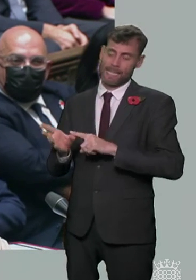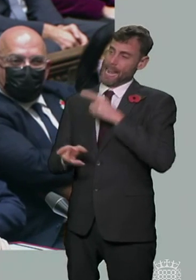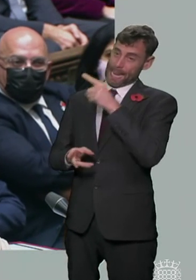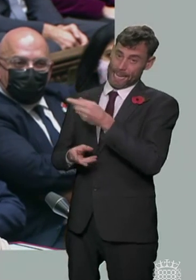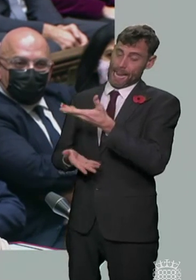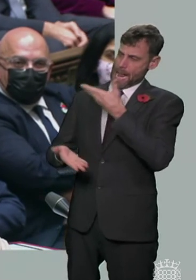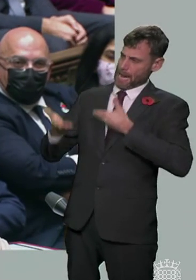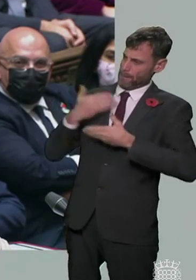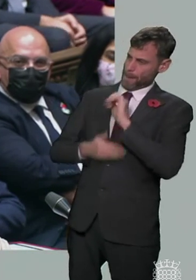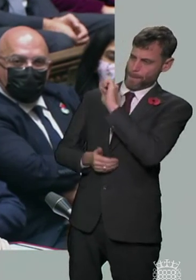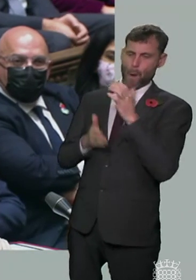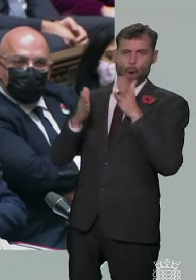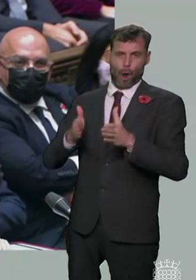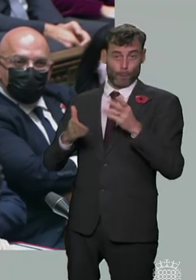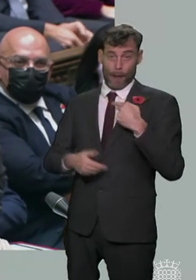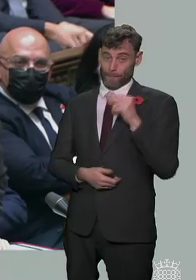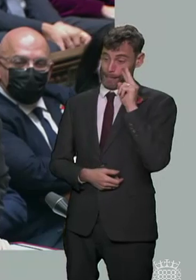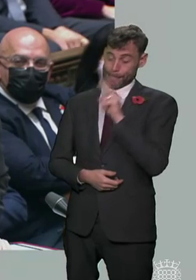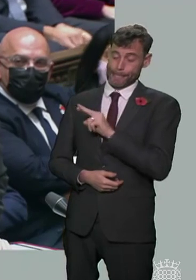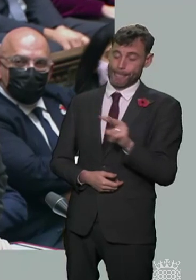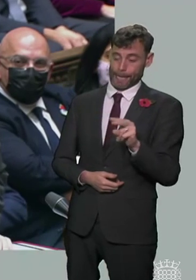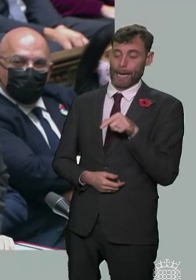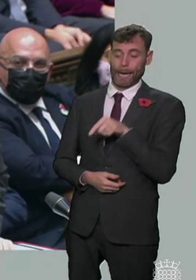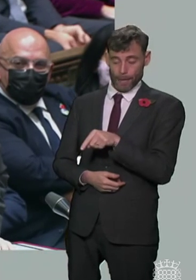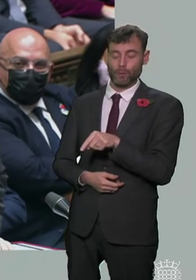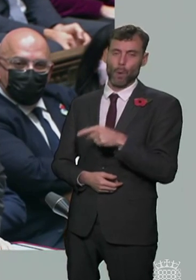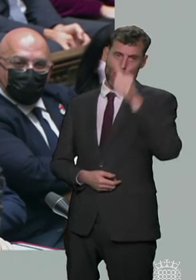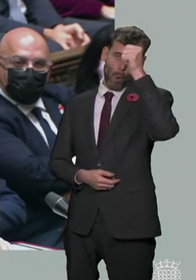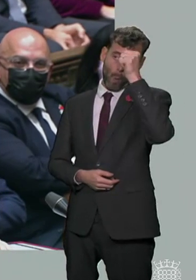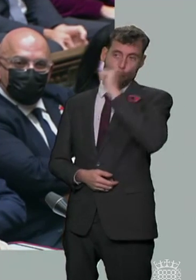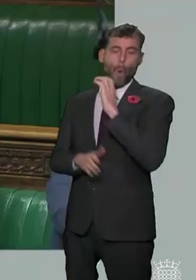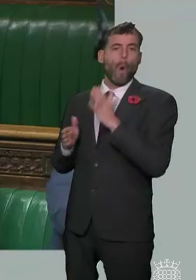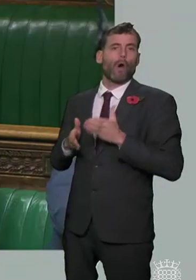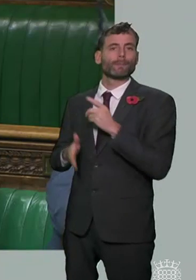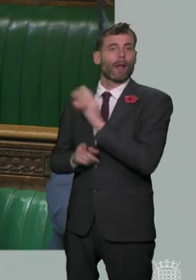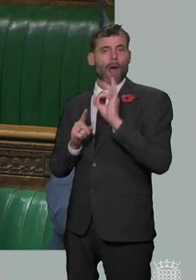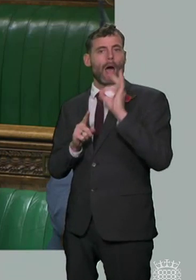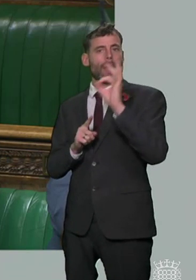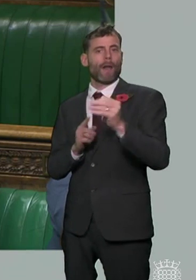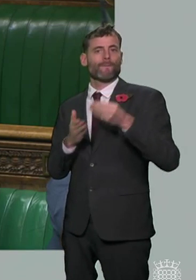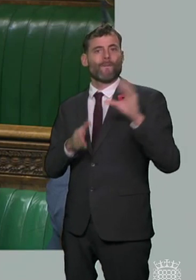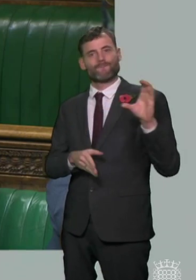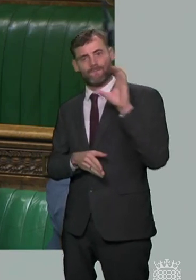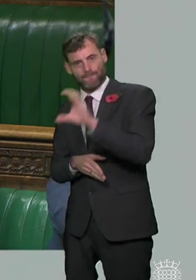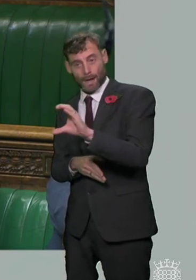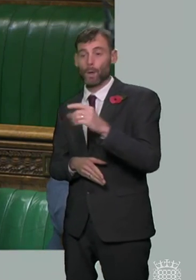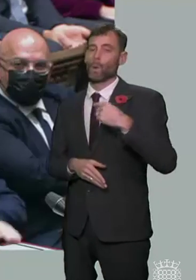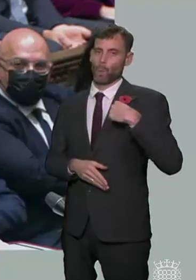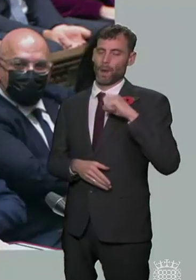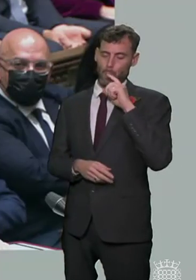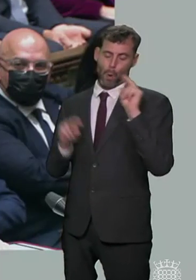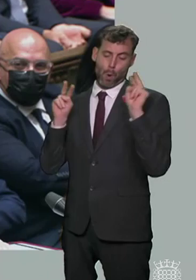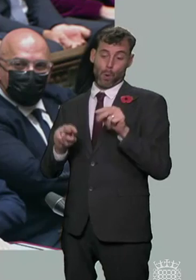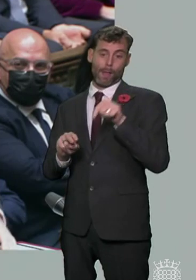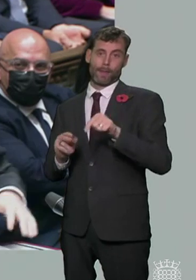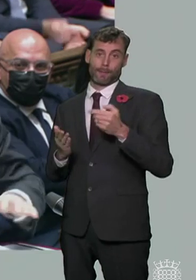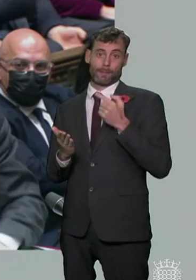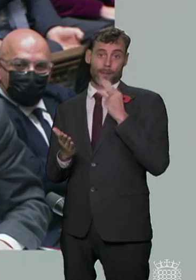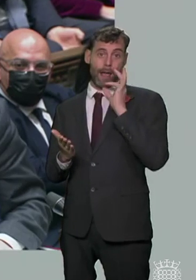I can tell him that the application is in from the hospital in his constituency and that it is under consideration.